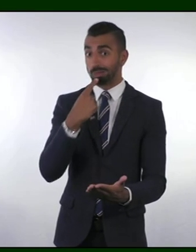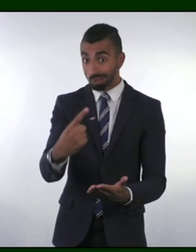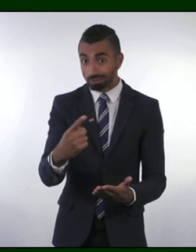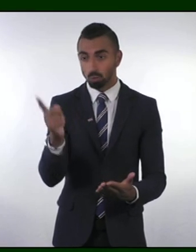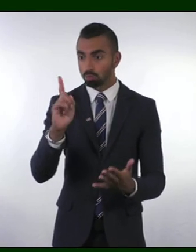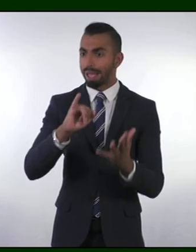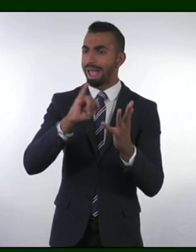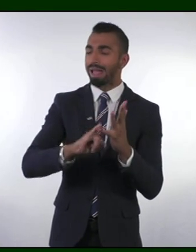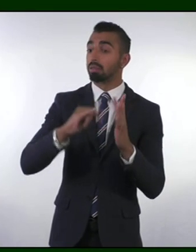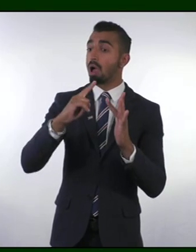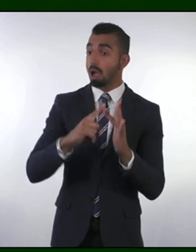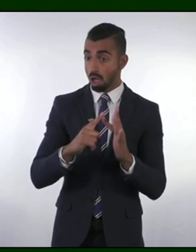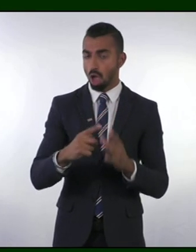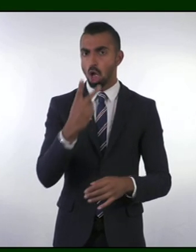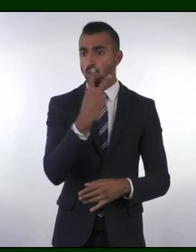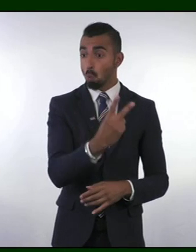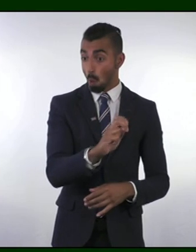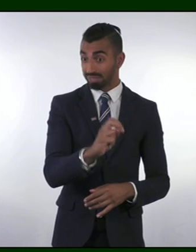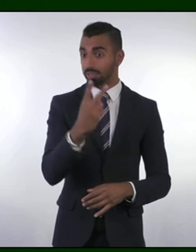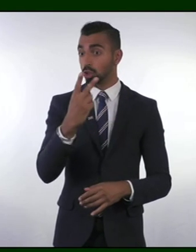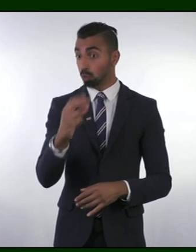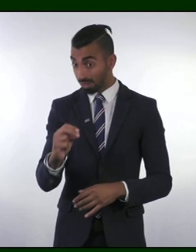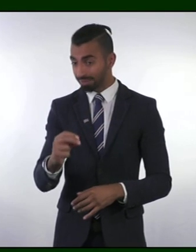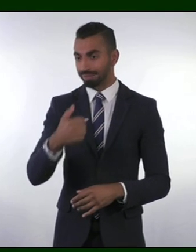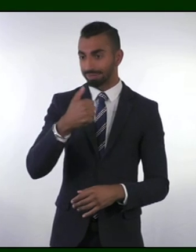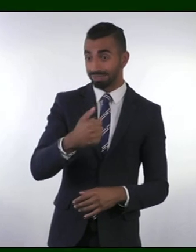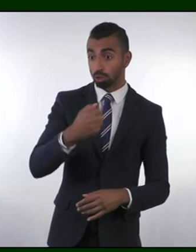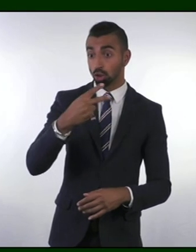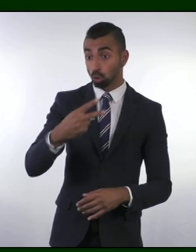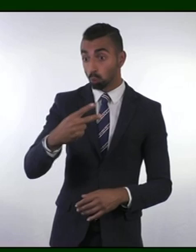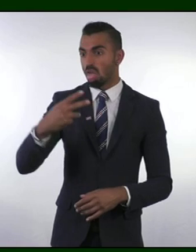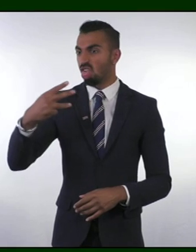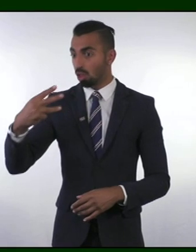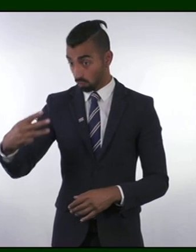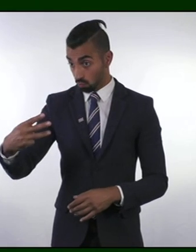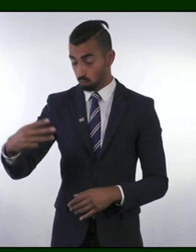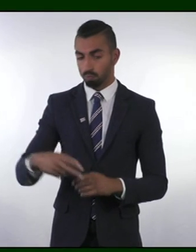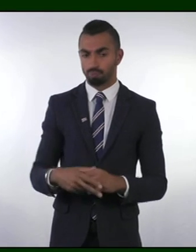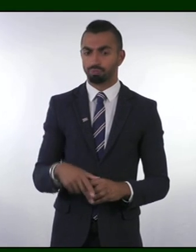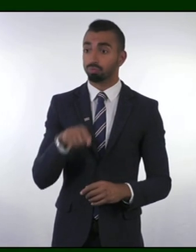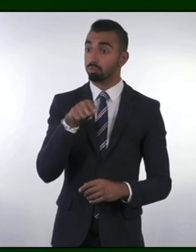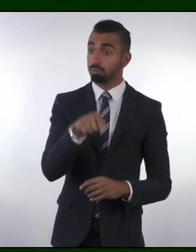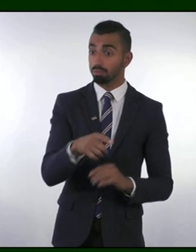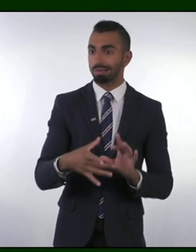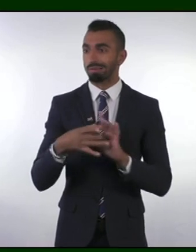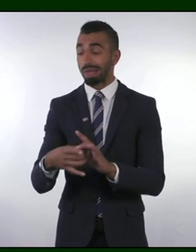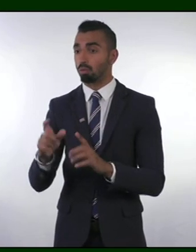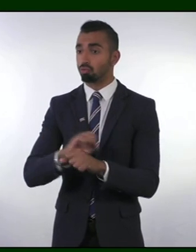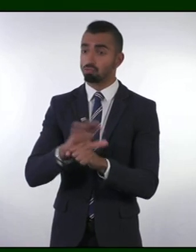632, which goes under the name of the Town and Country Planning Regulations 2020.